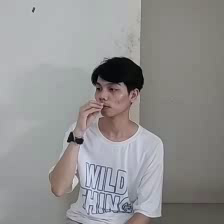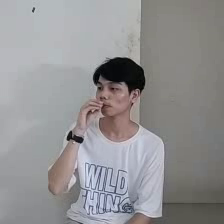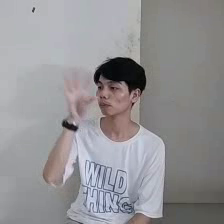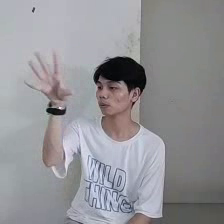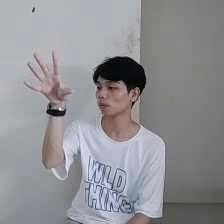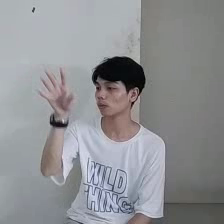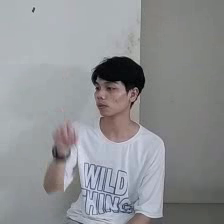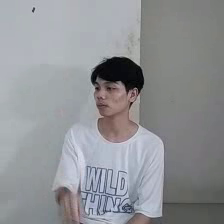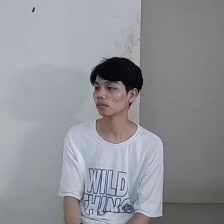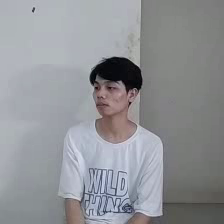Khai báo